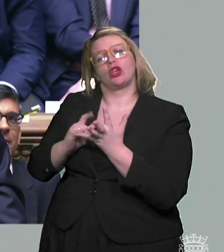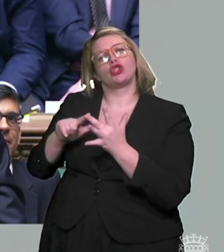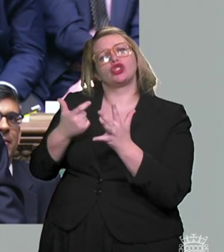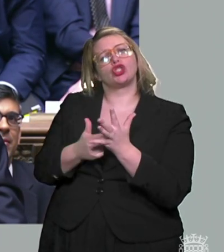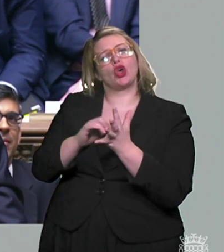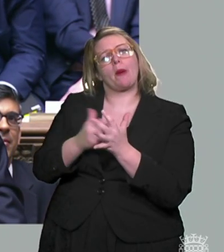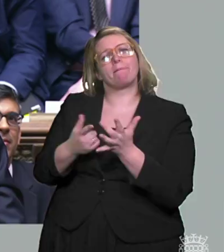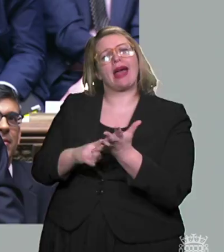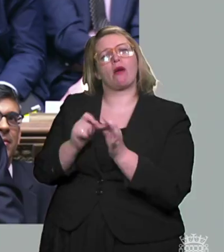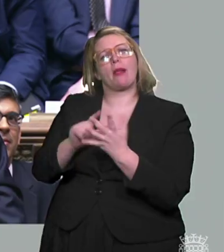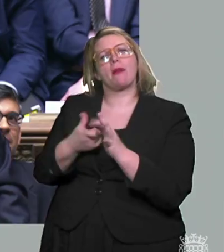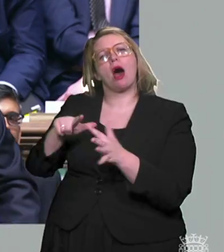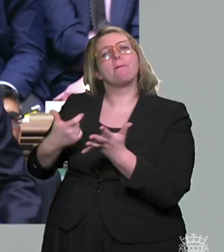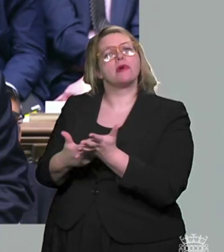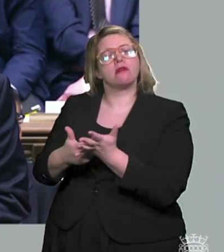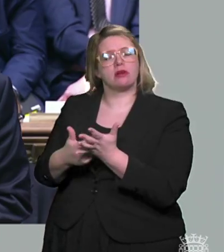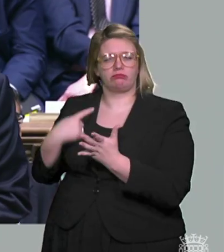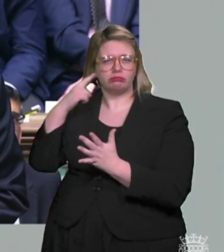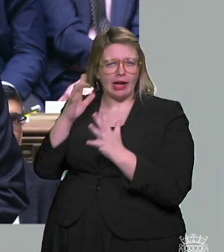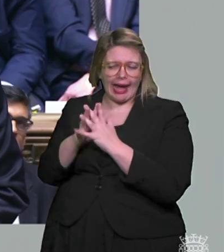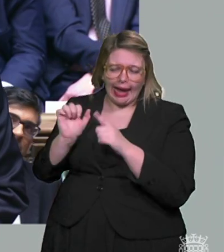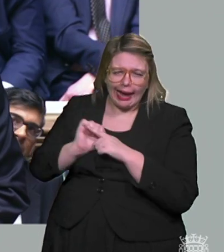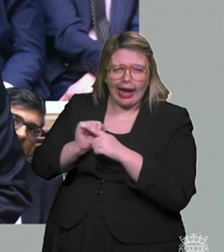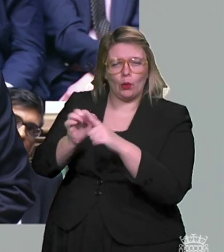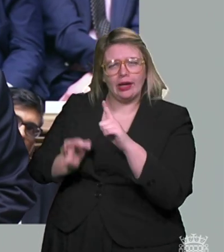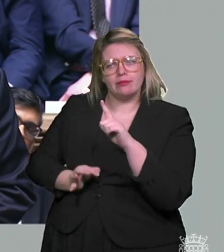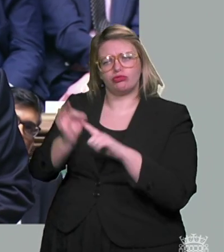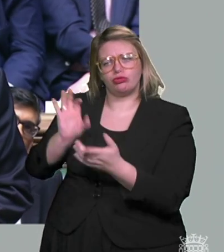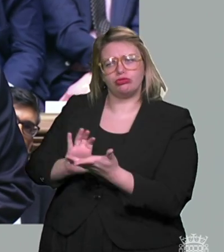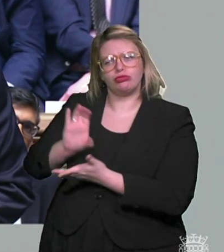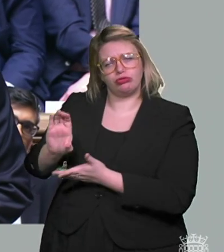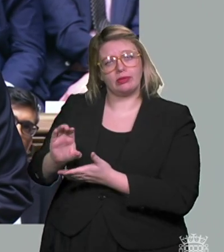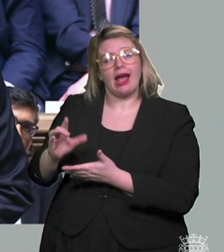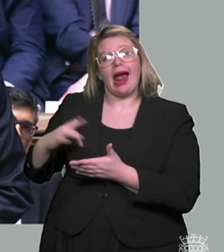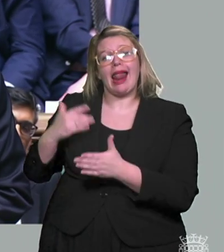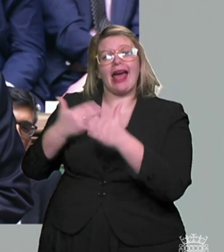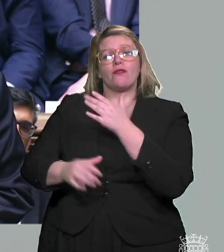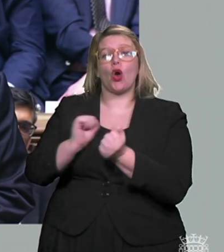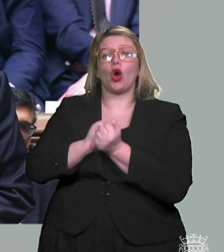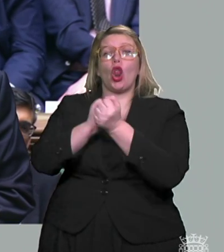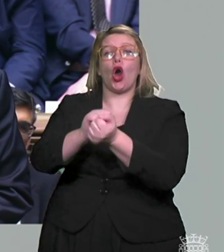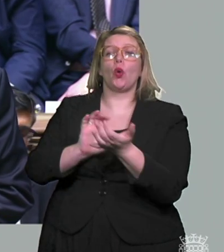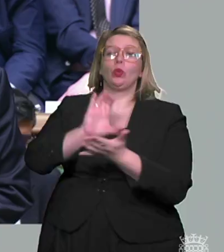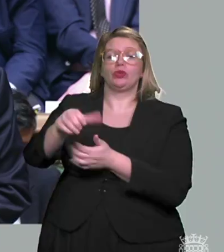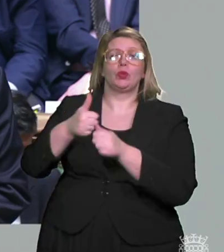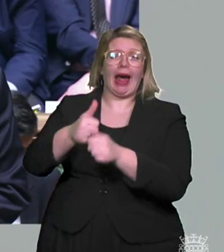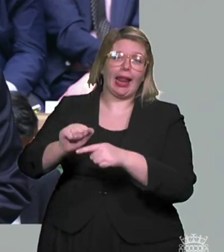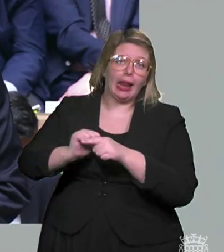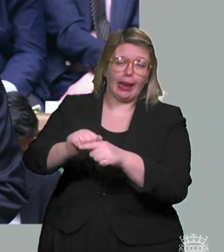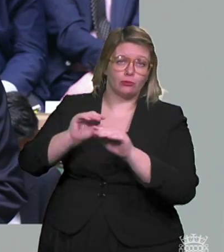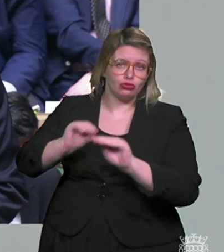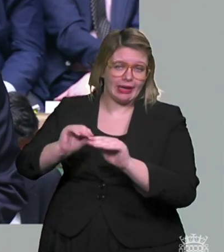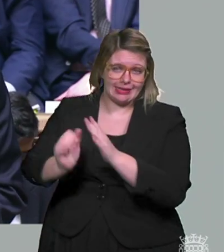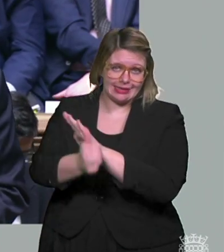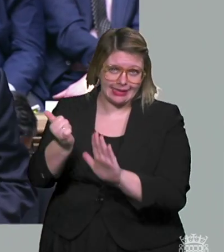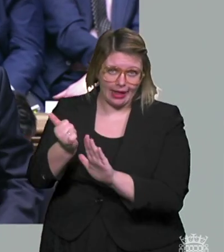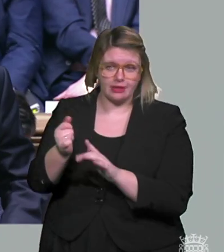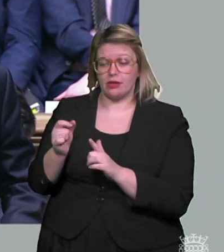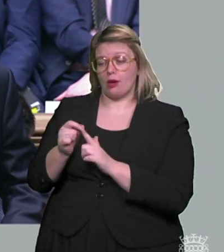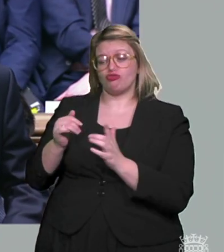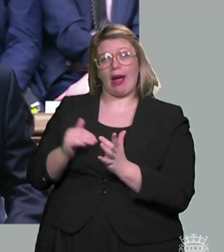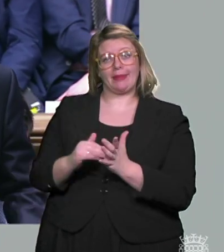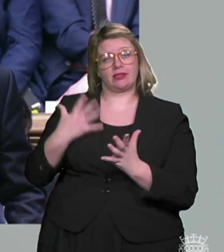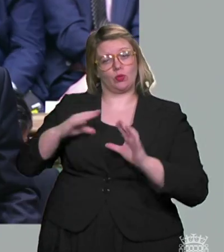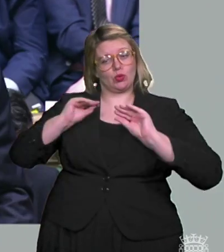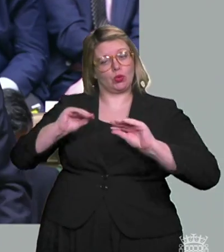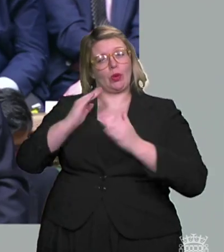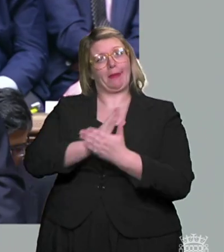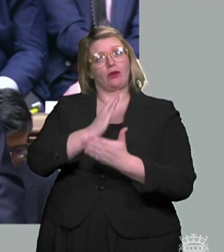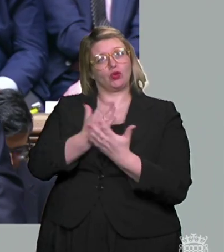We have set out our plans to transform lifelong learning with a new lifelong loan entitlement and my right honourable Friend the Prime Minister announced plans to make maths compulsory until 18.